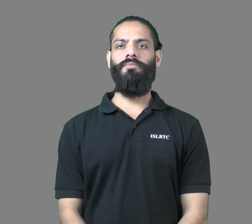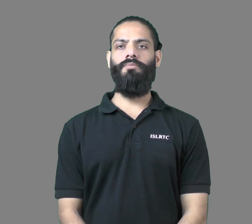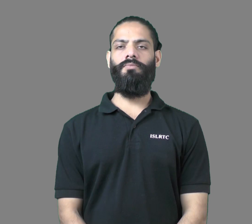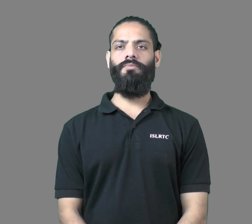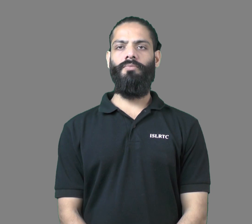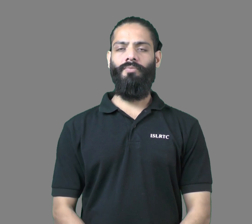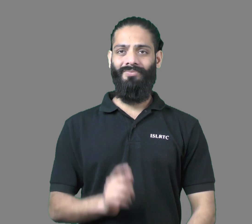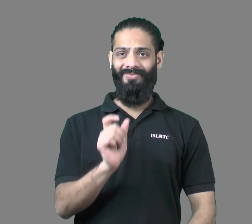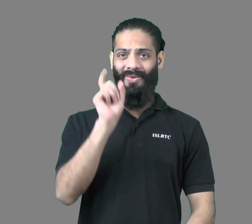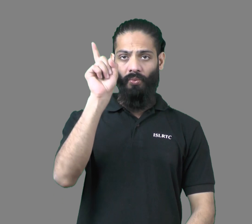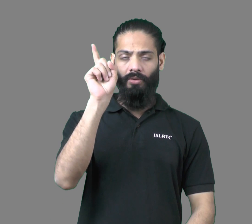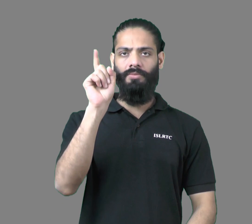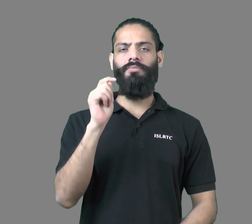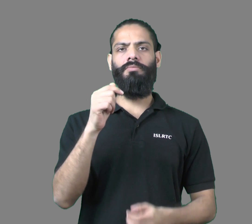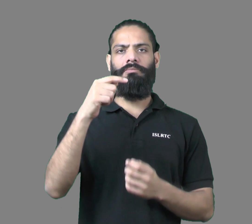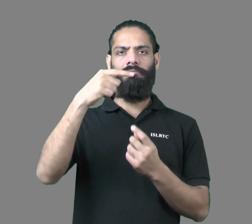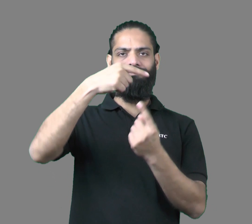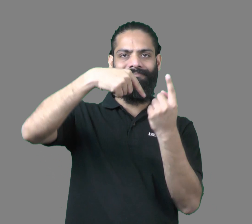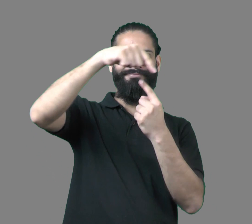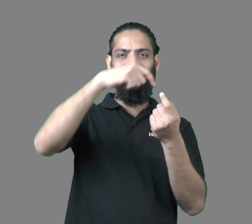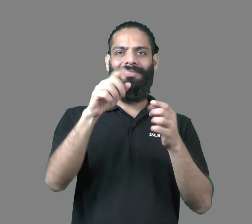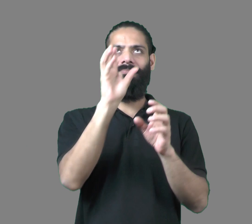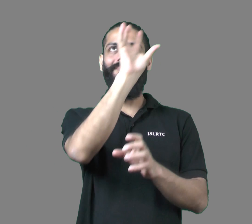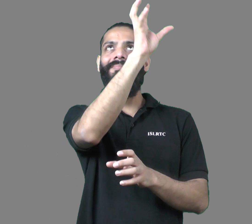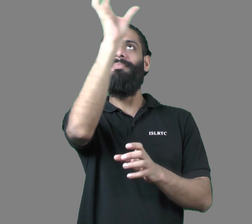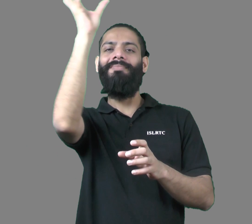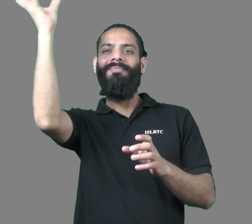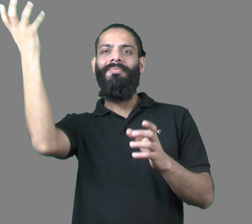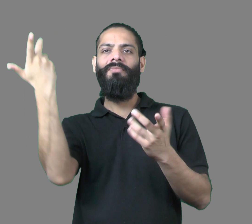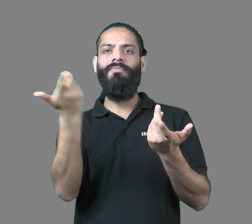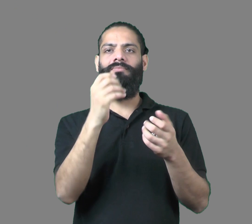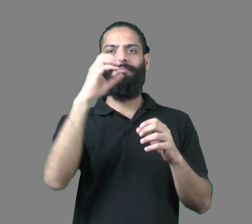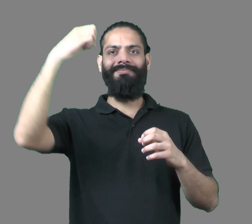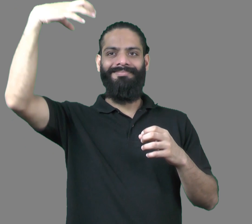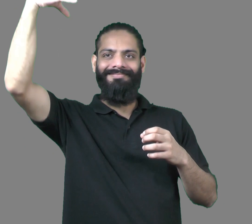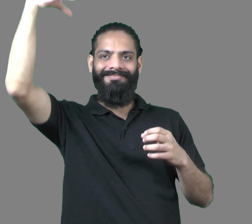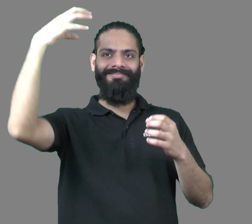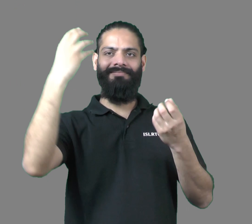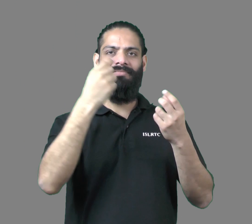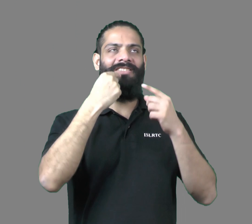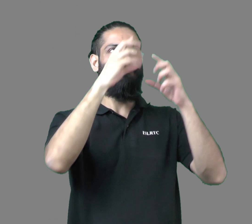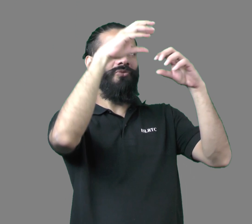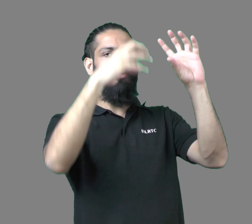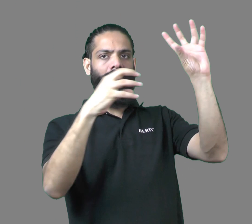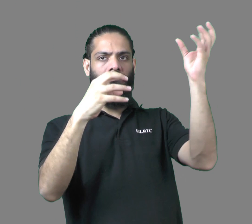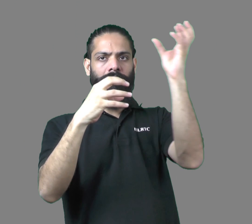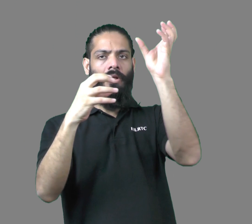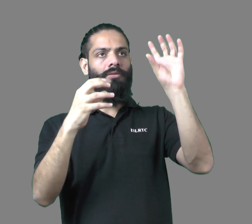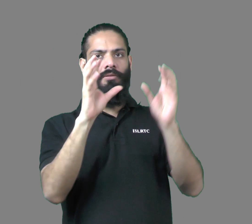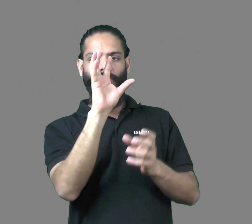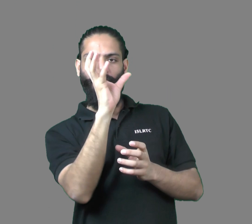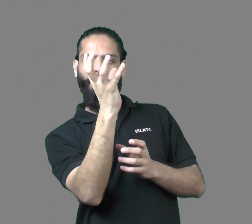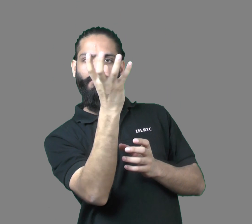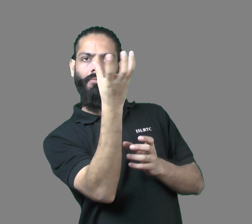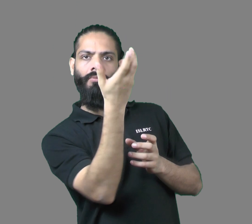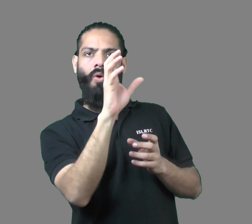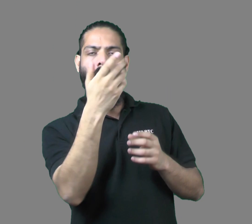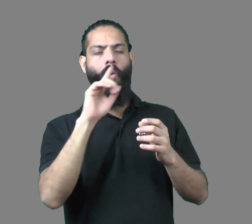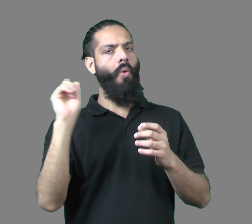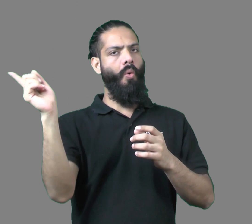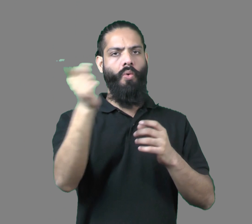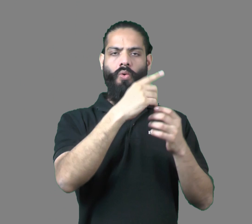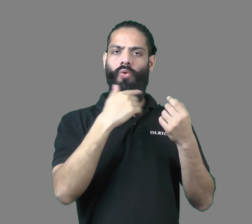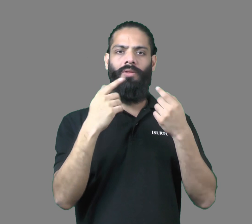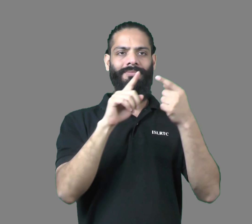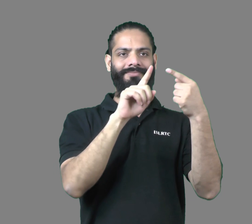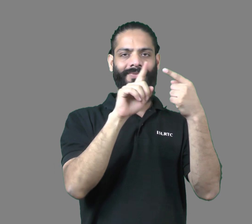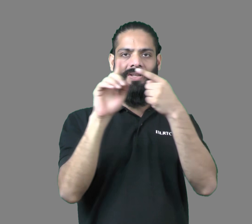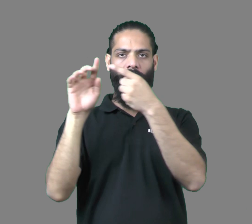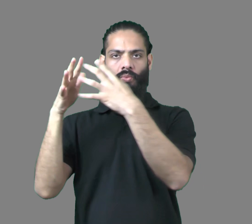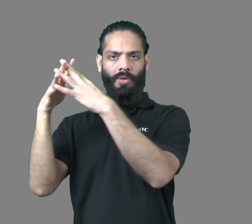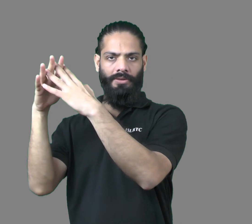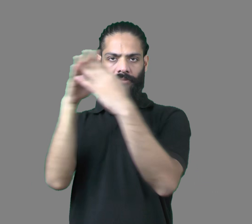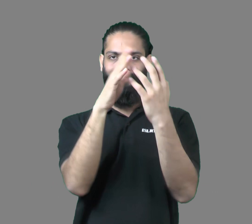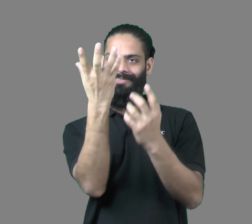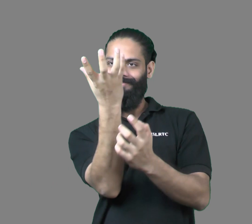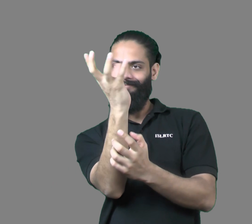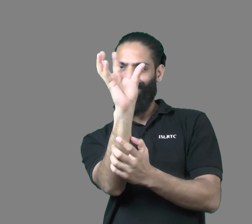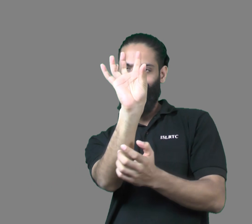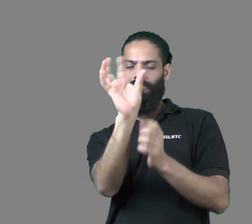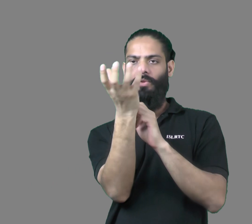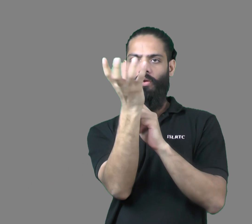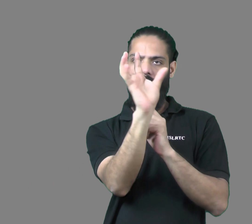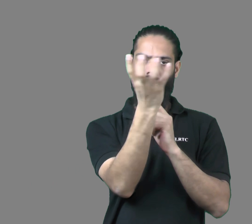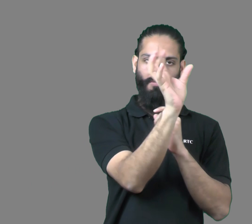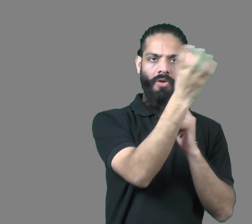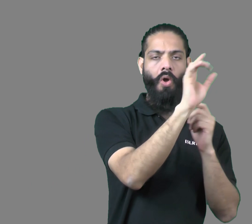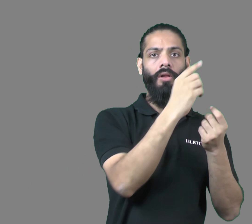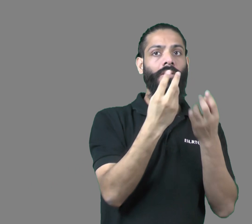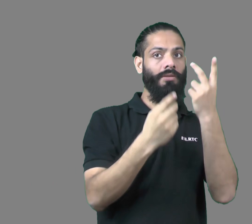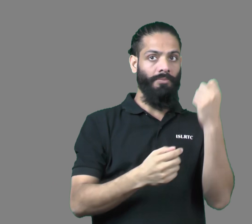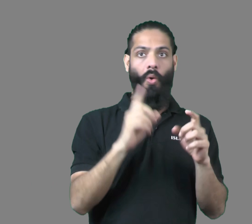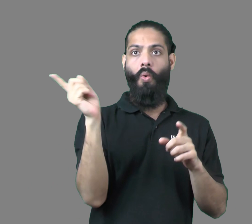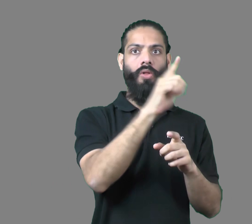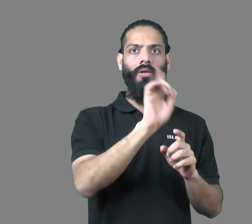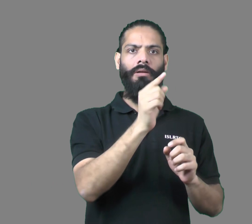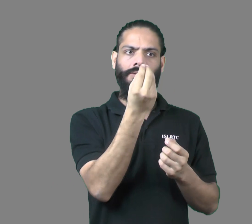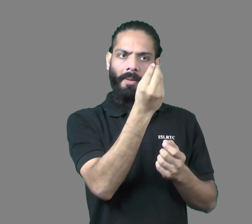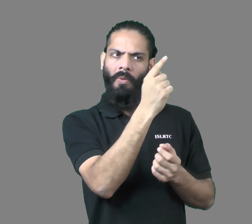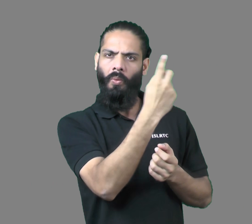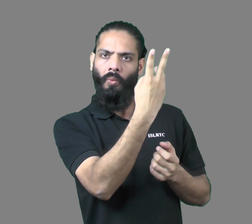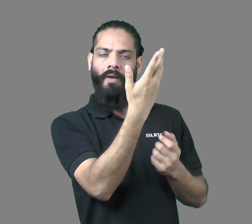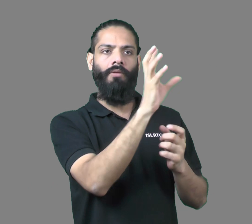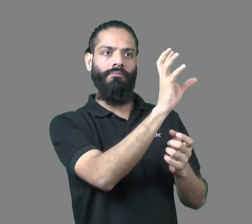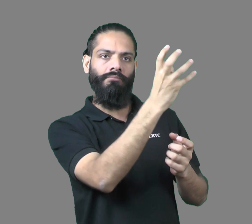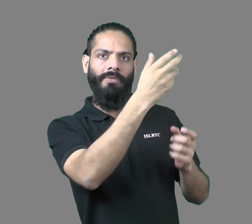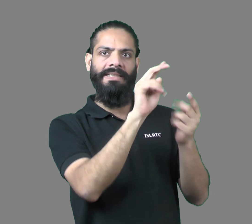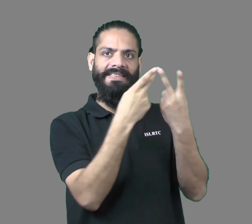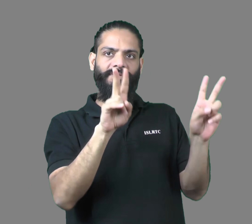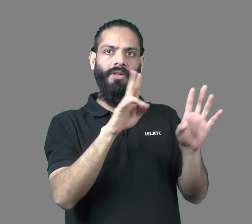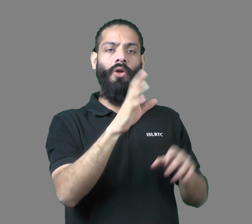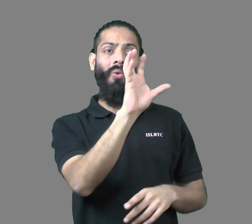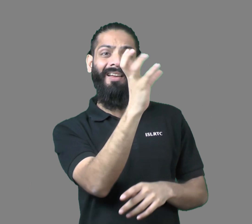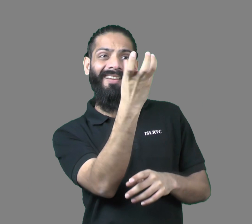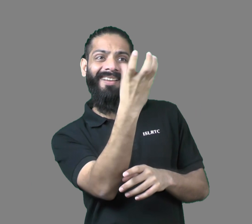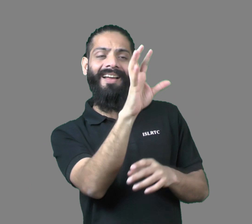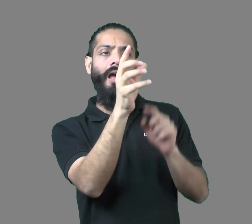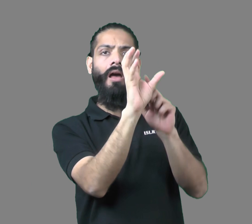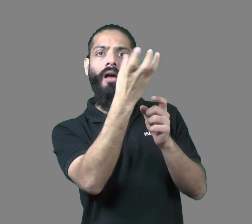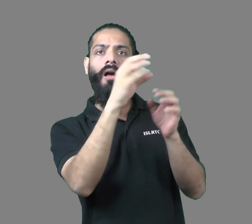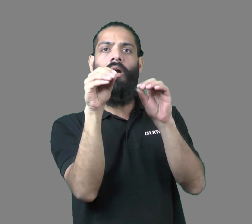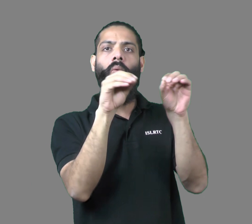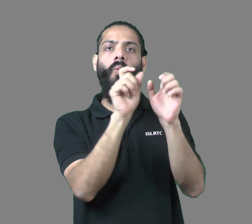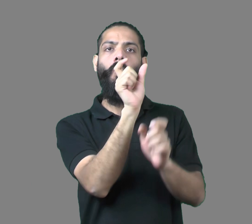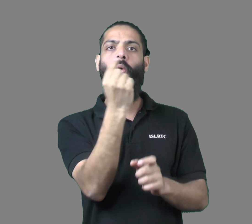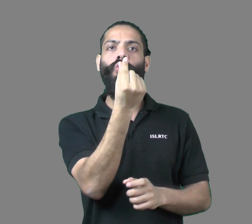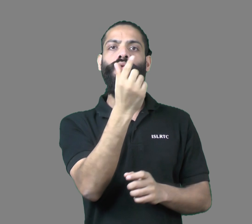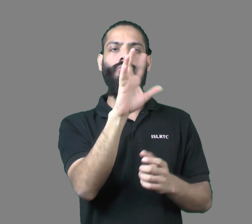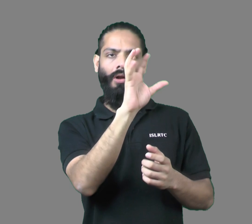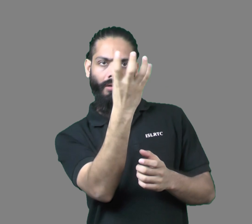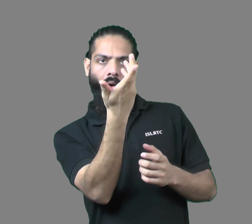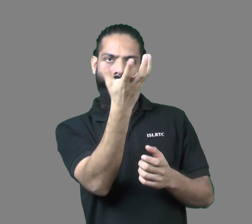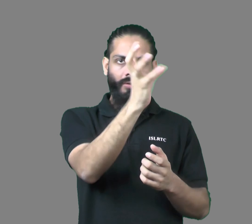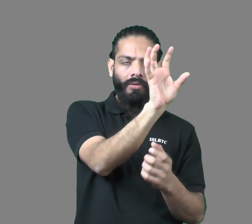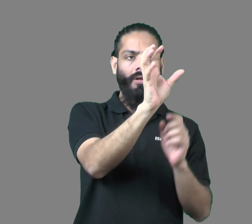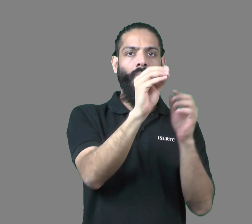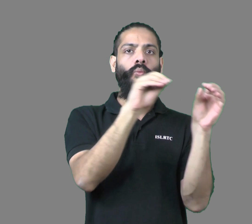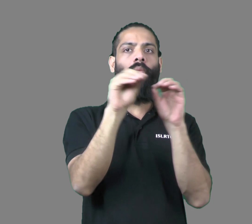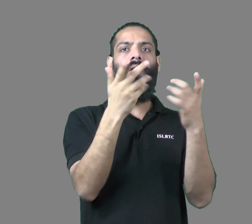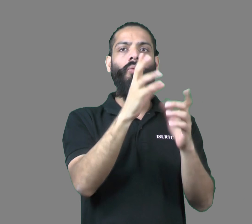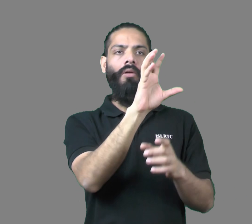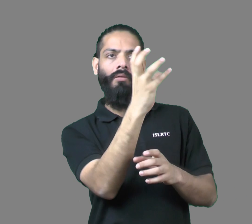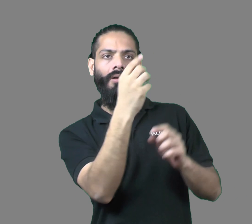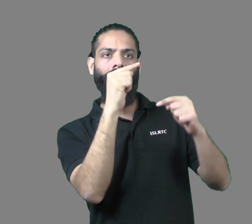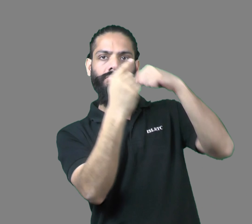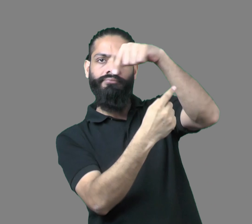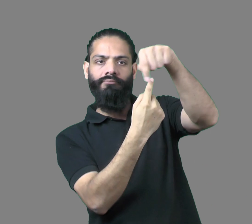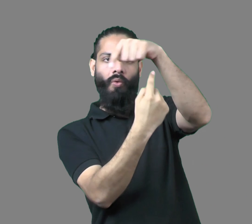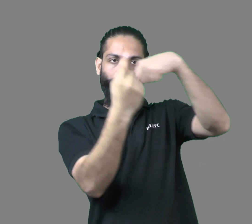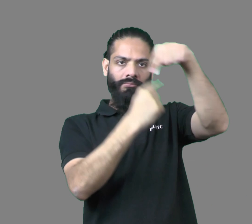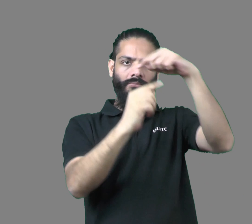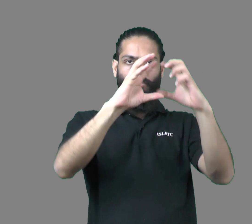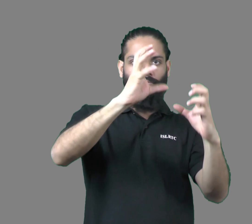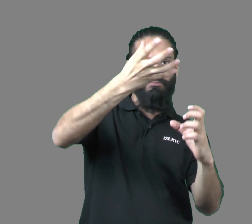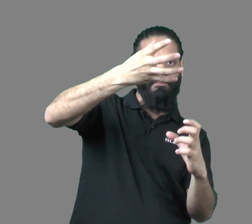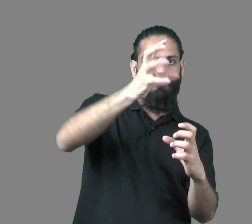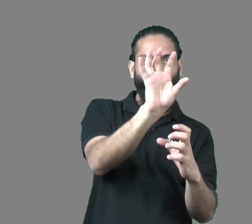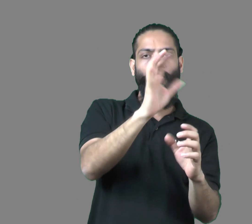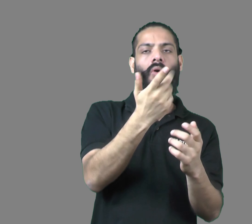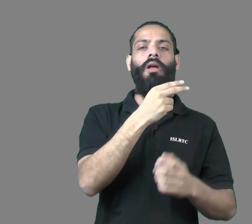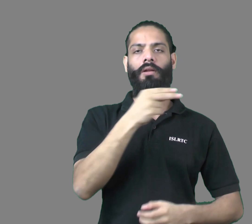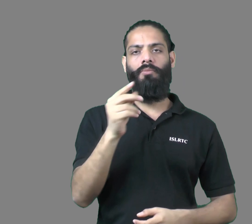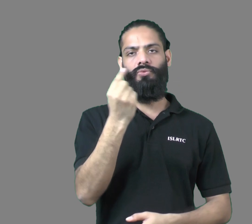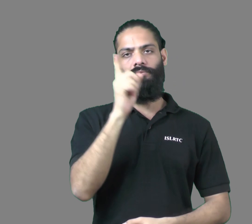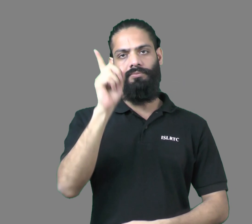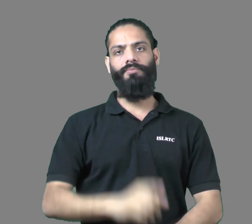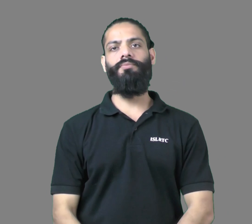Orbital Direction